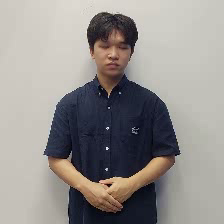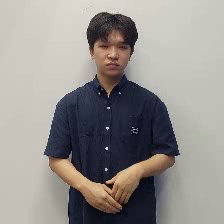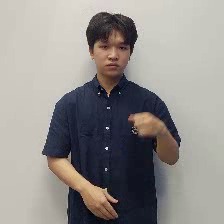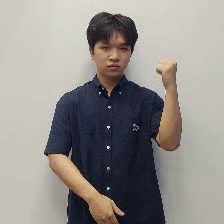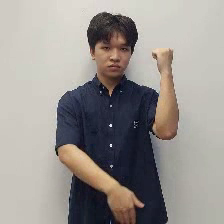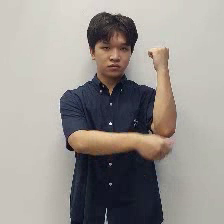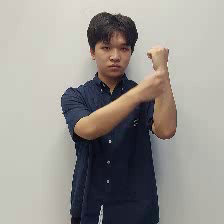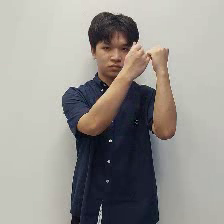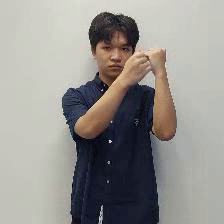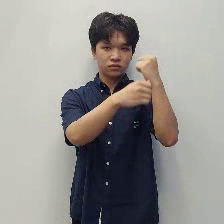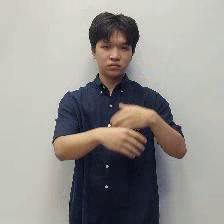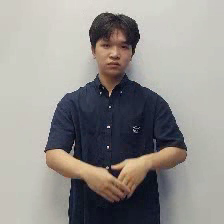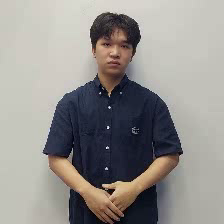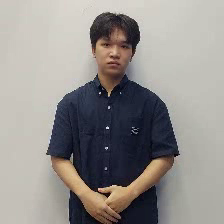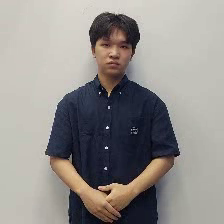Cứu